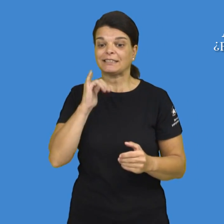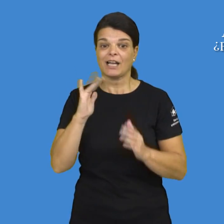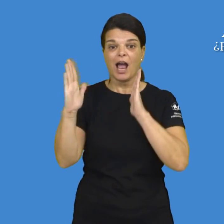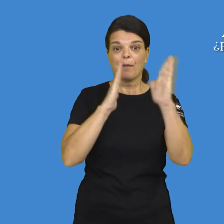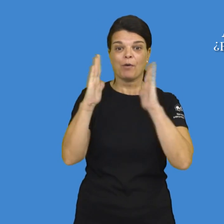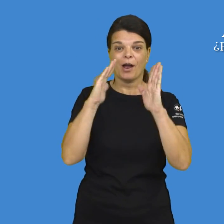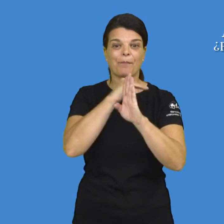época